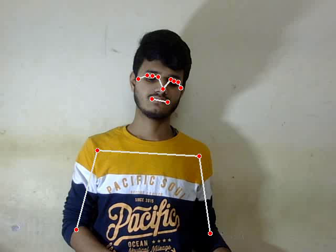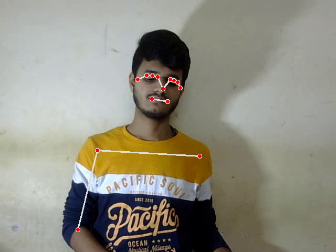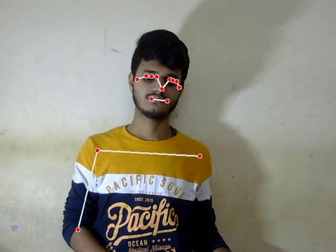sad